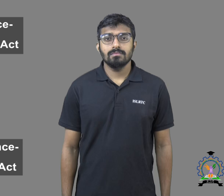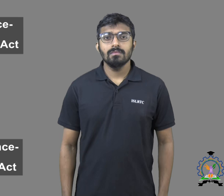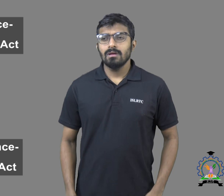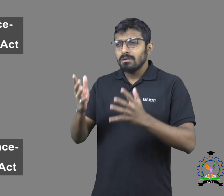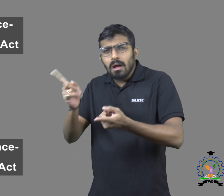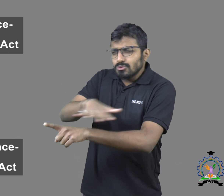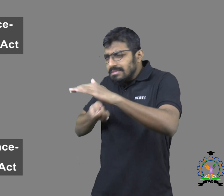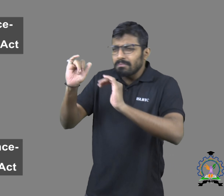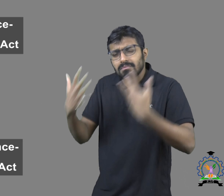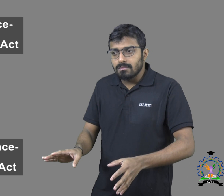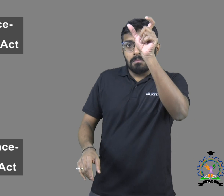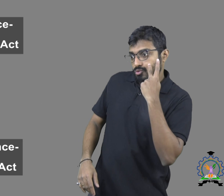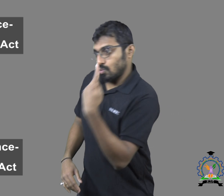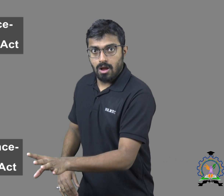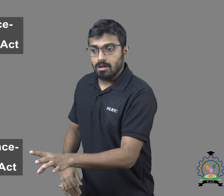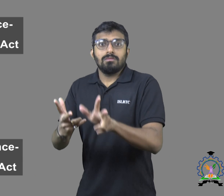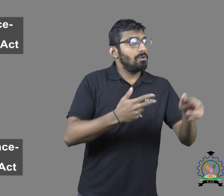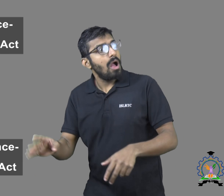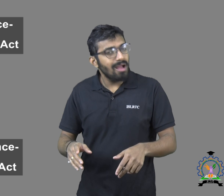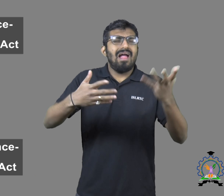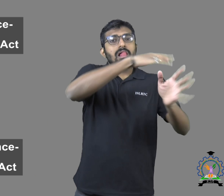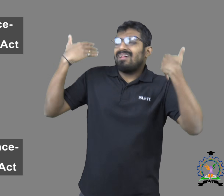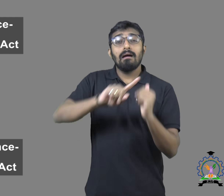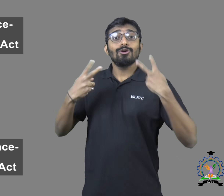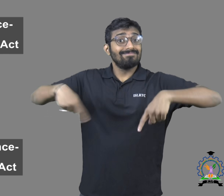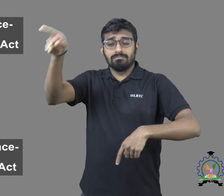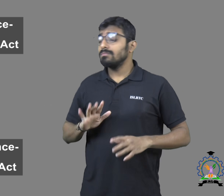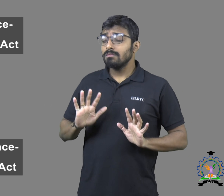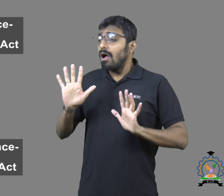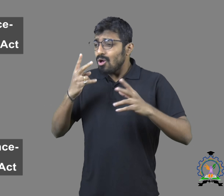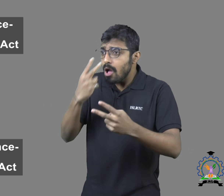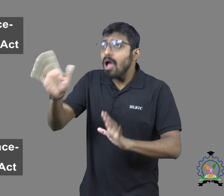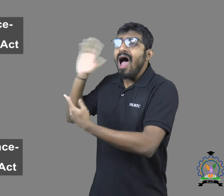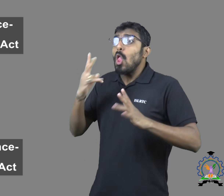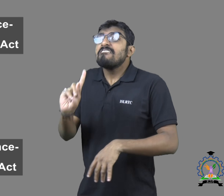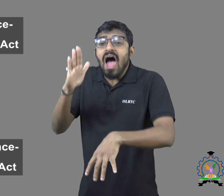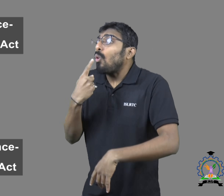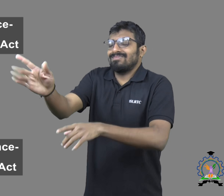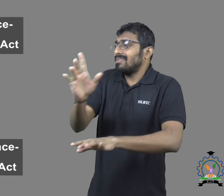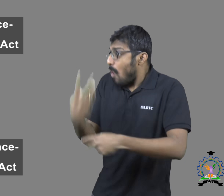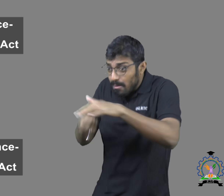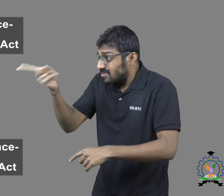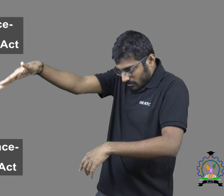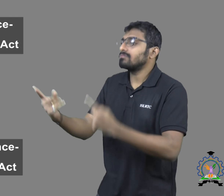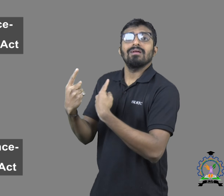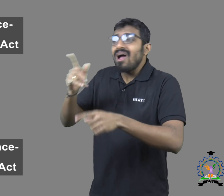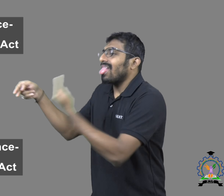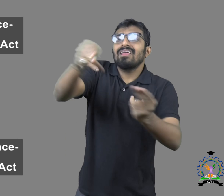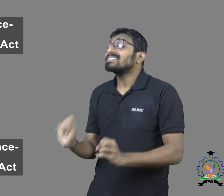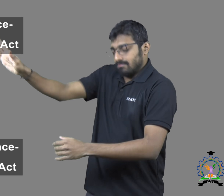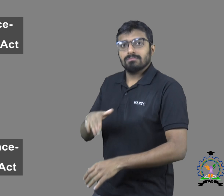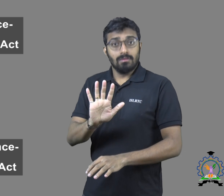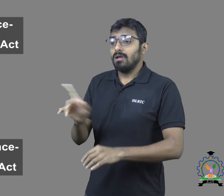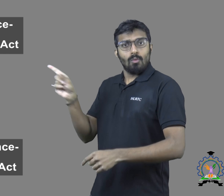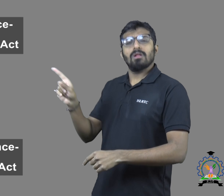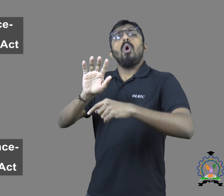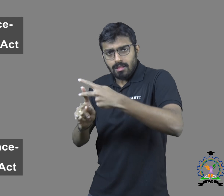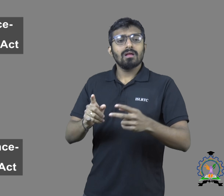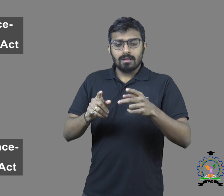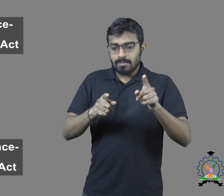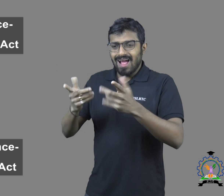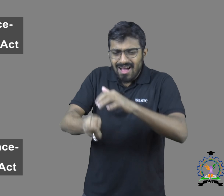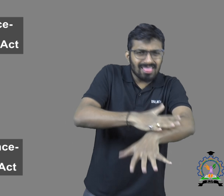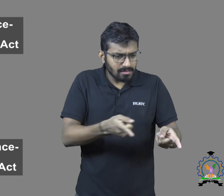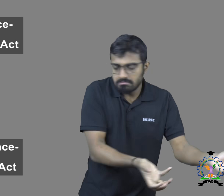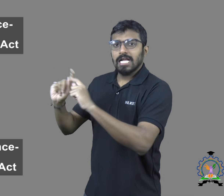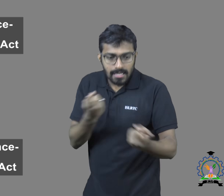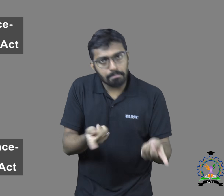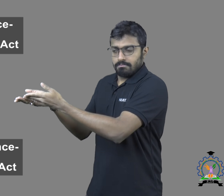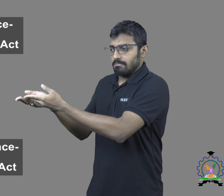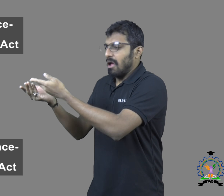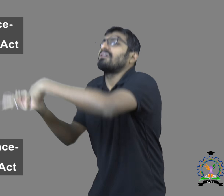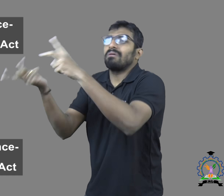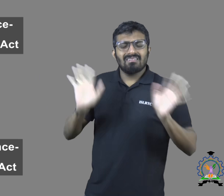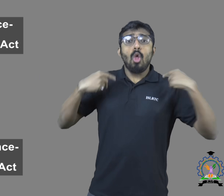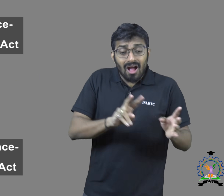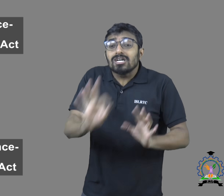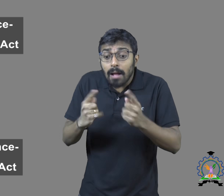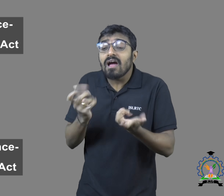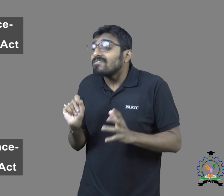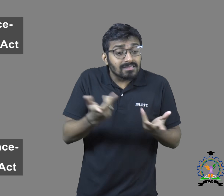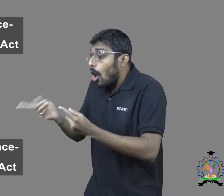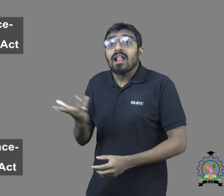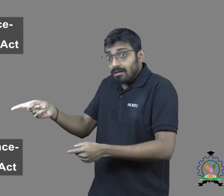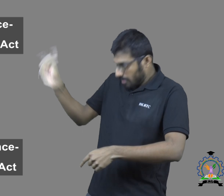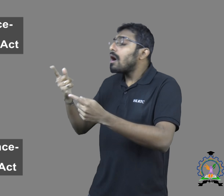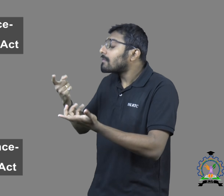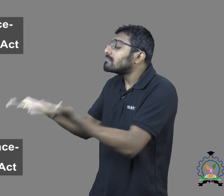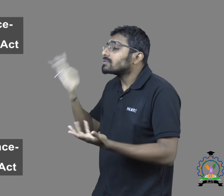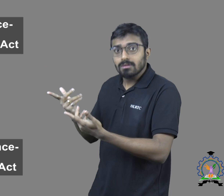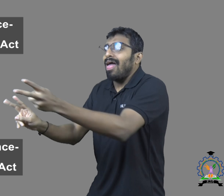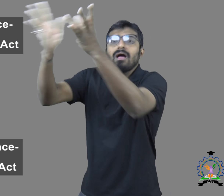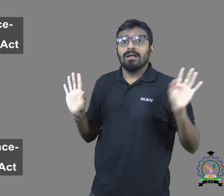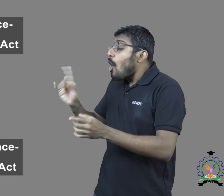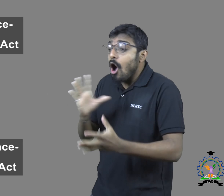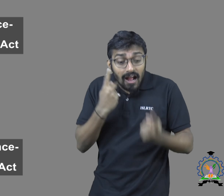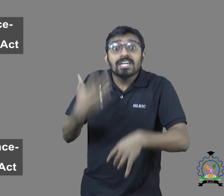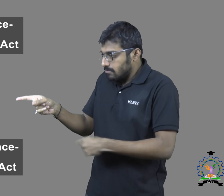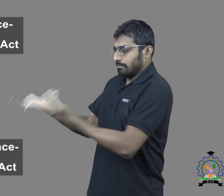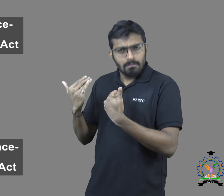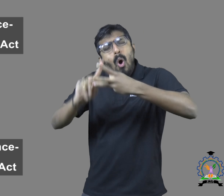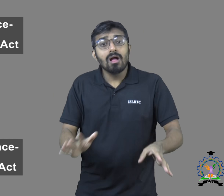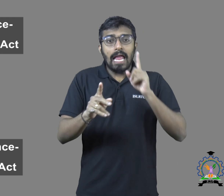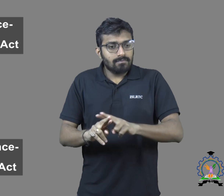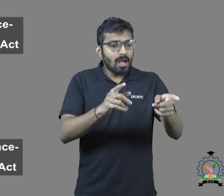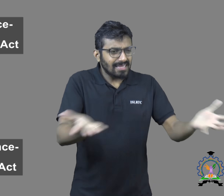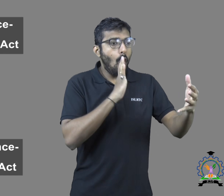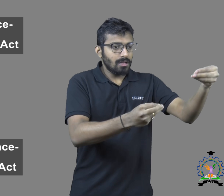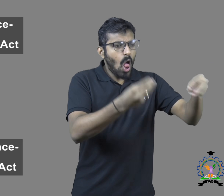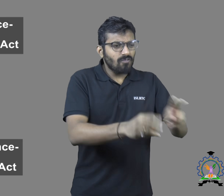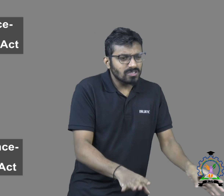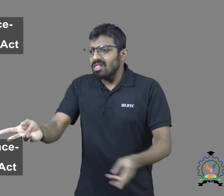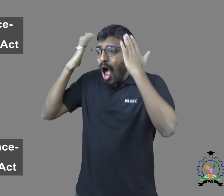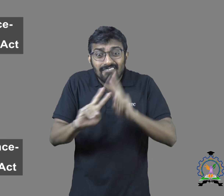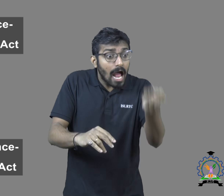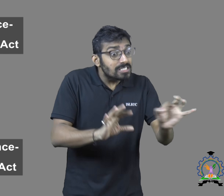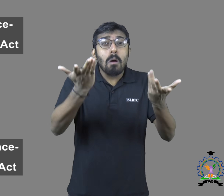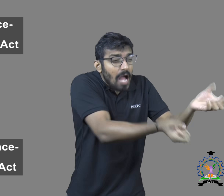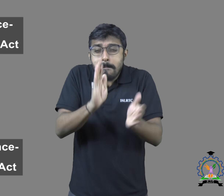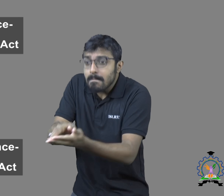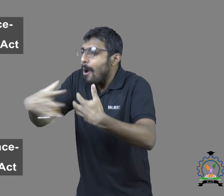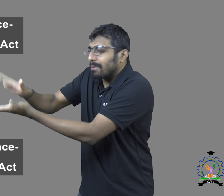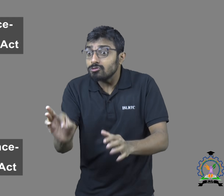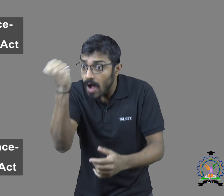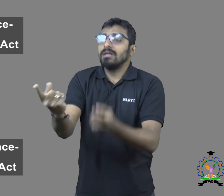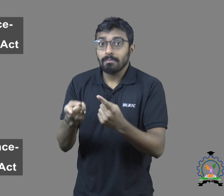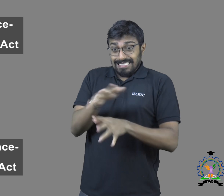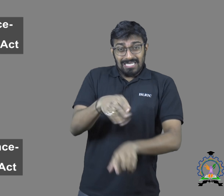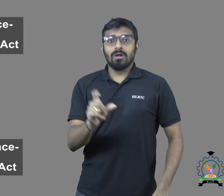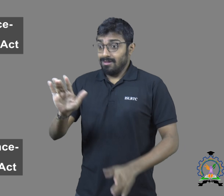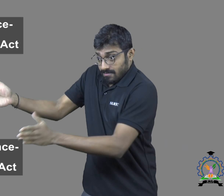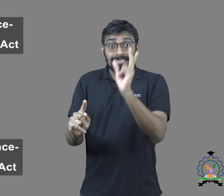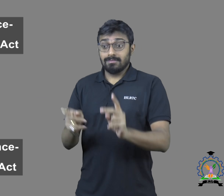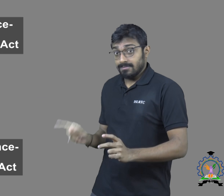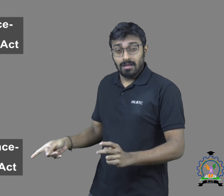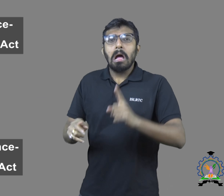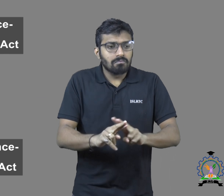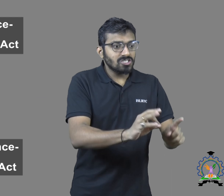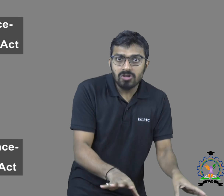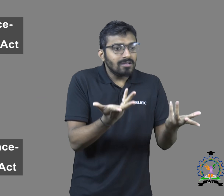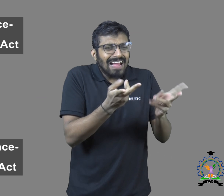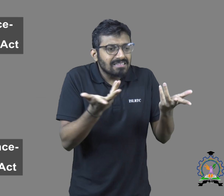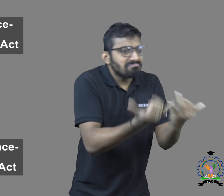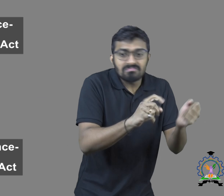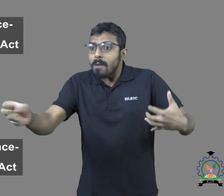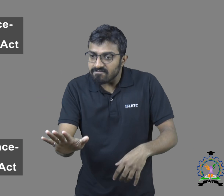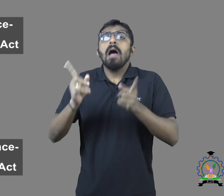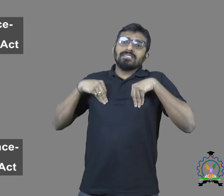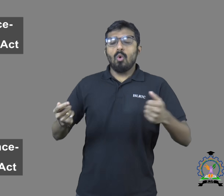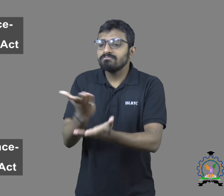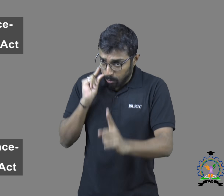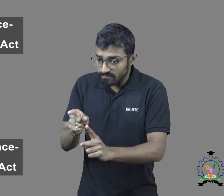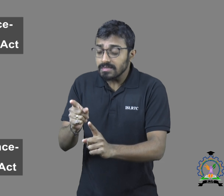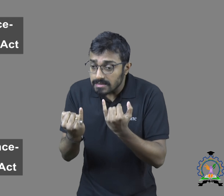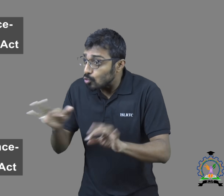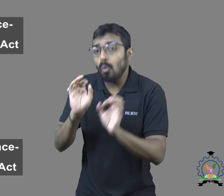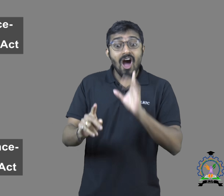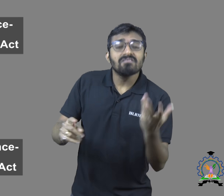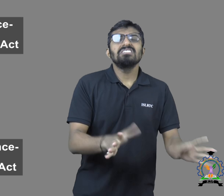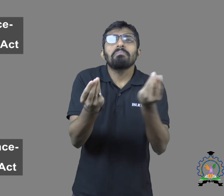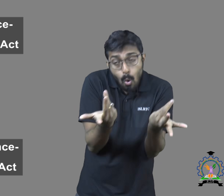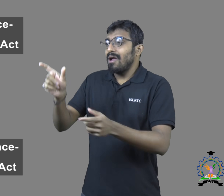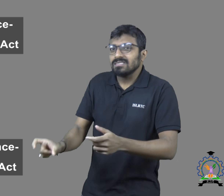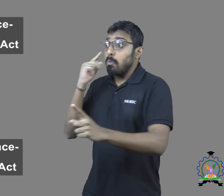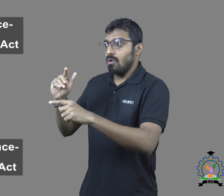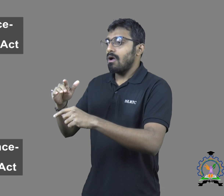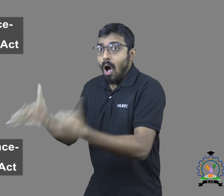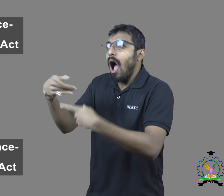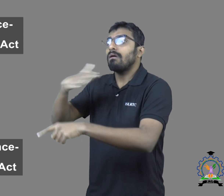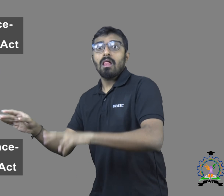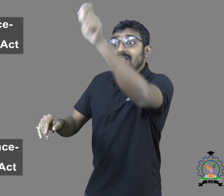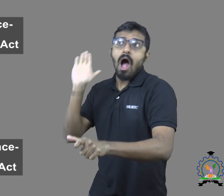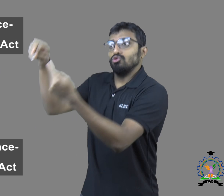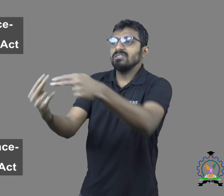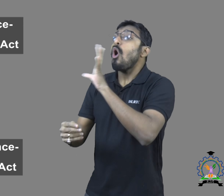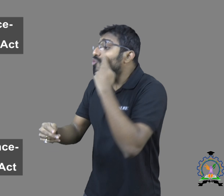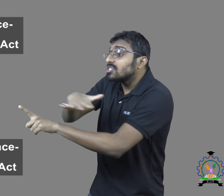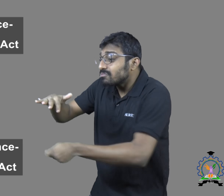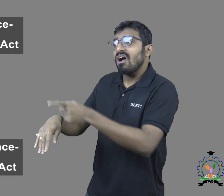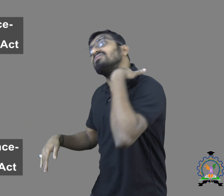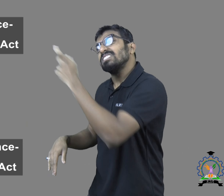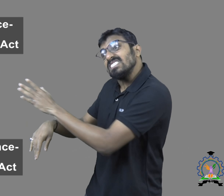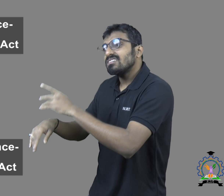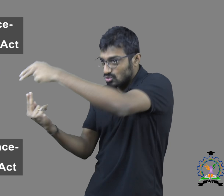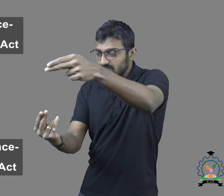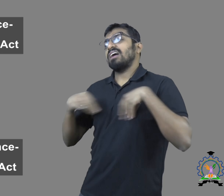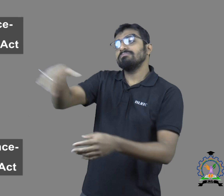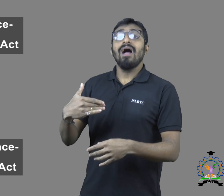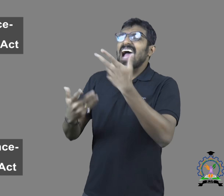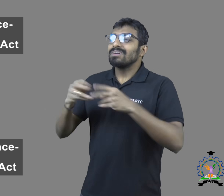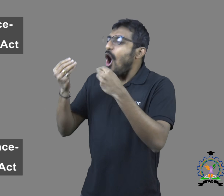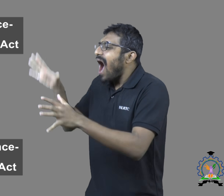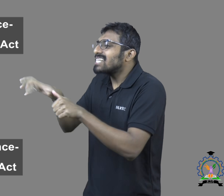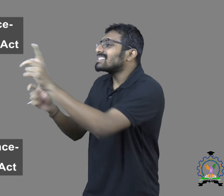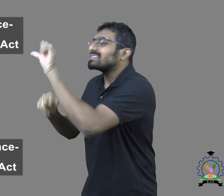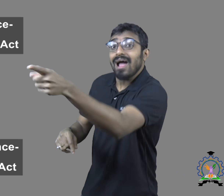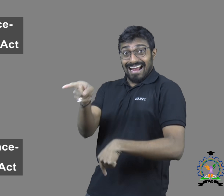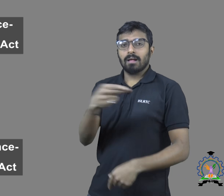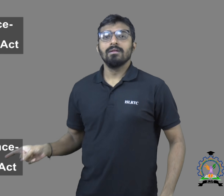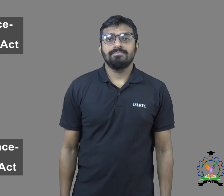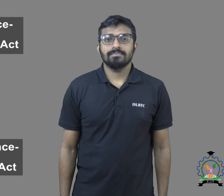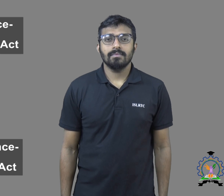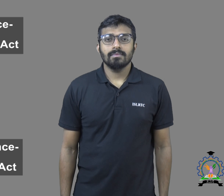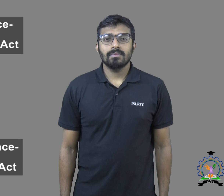Primary Evidence- Section 62 Indian Evidence Act Secondary Evidence- Section 63 of Indian Evidence Act